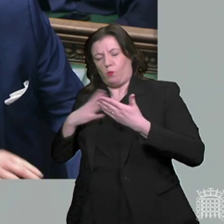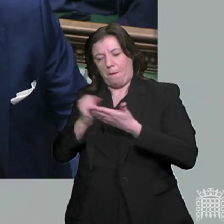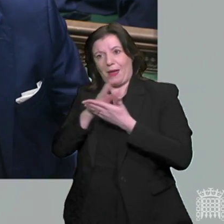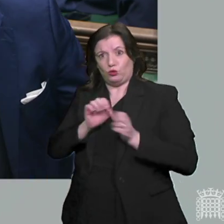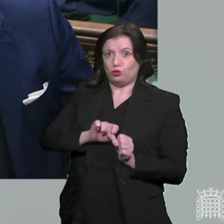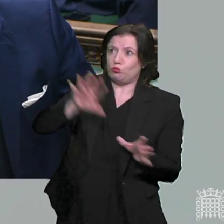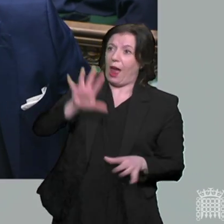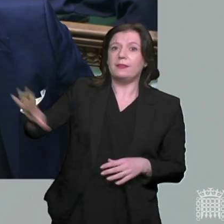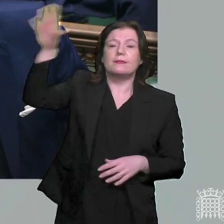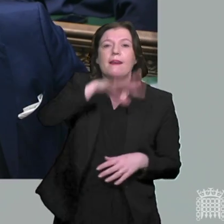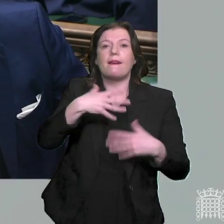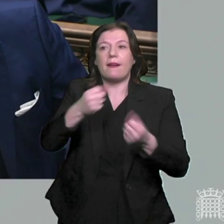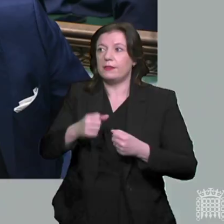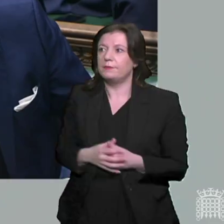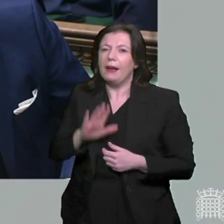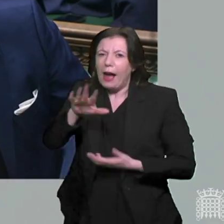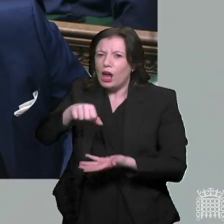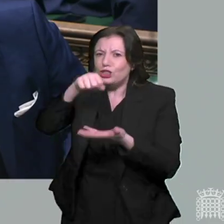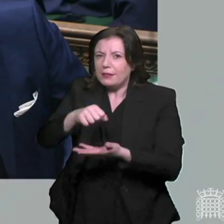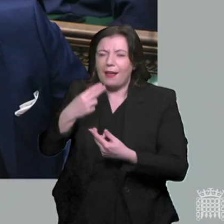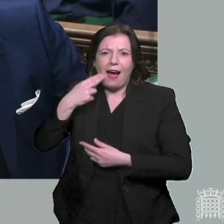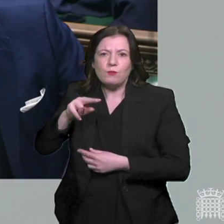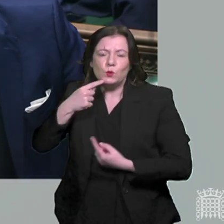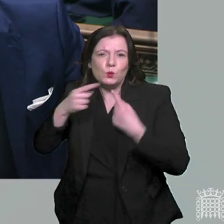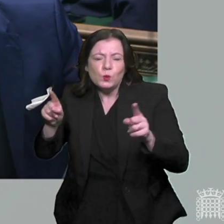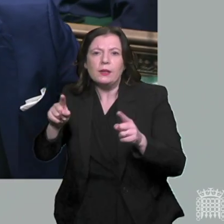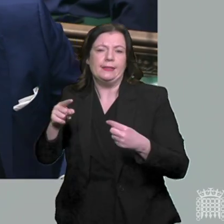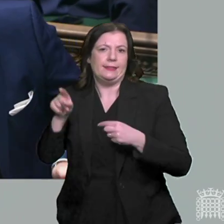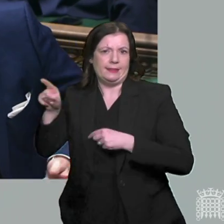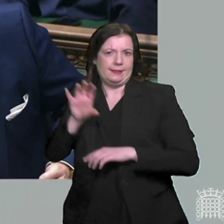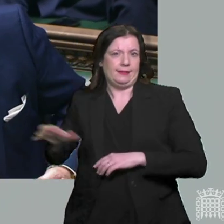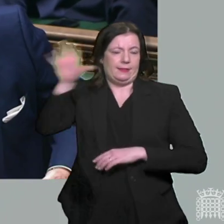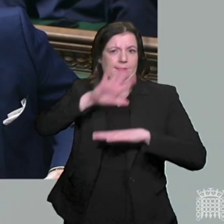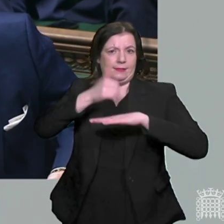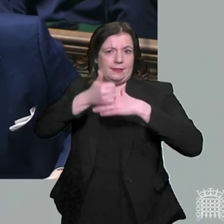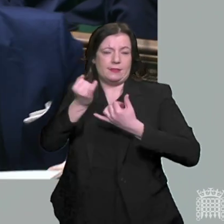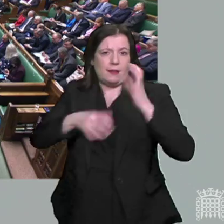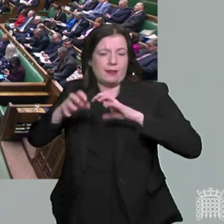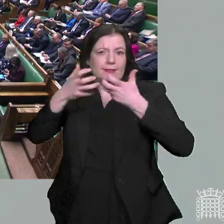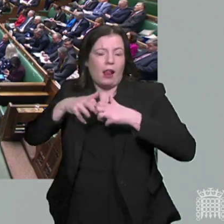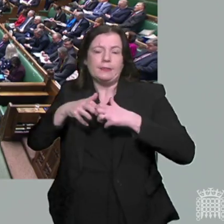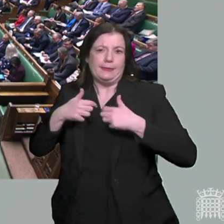I do not want to pre-empt the Chancellor, but this afternoon there will be announcements about how we support regional science and technology growth.